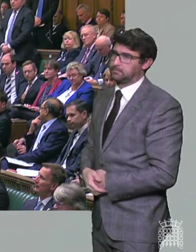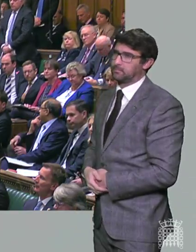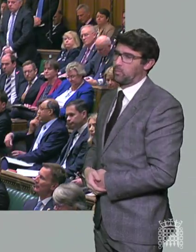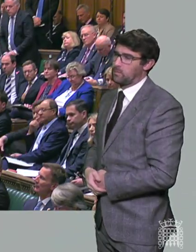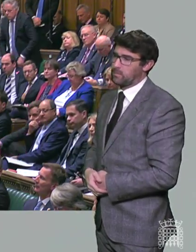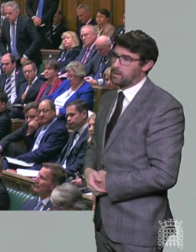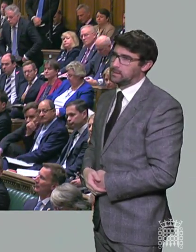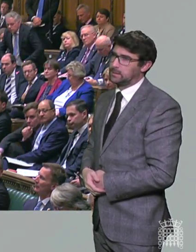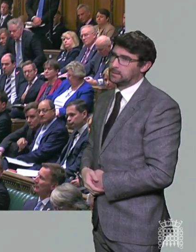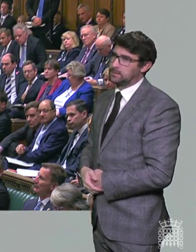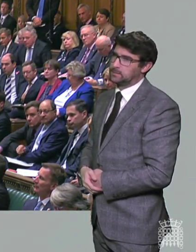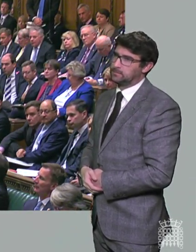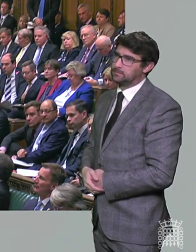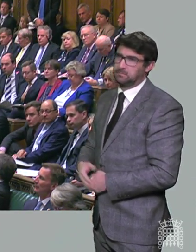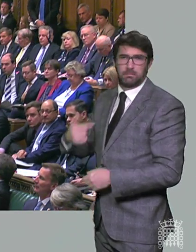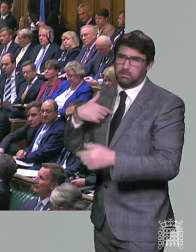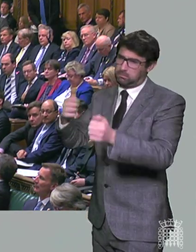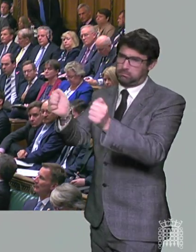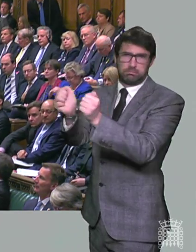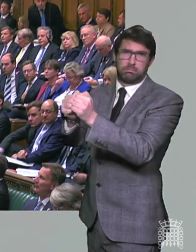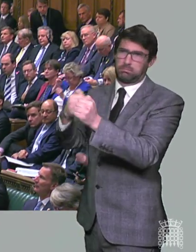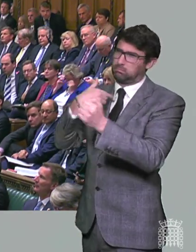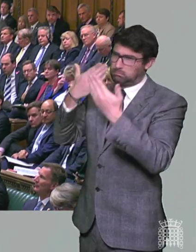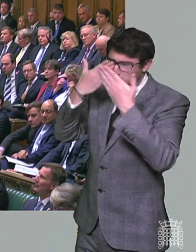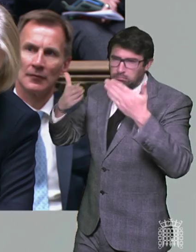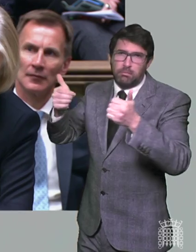I agree very strongly with my honourable Friend.